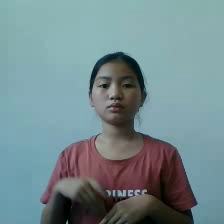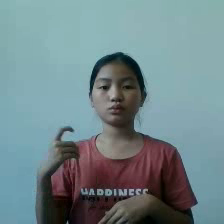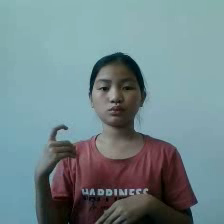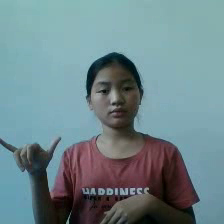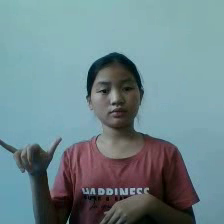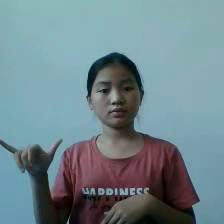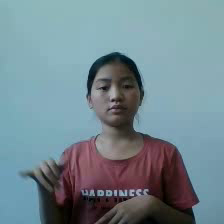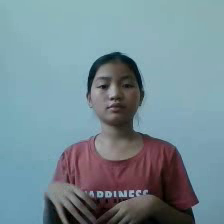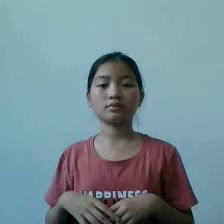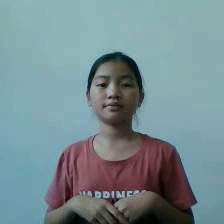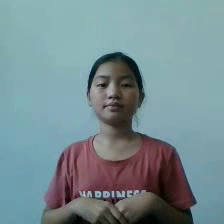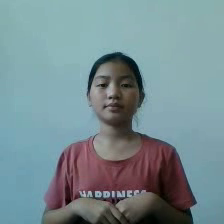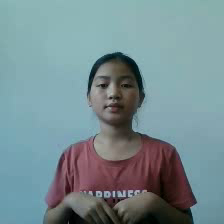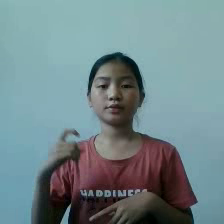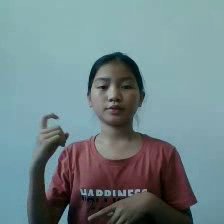Đồng ý